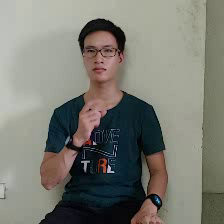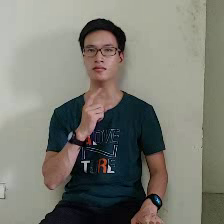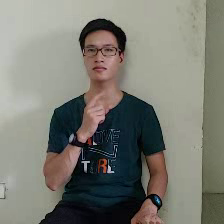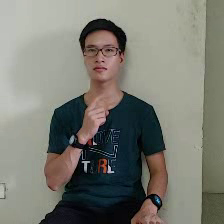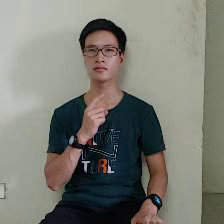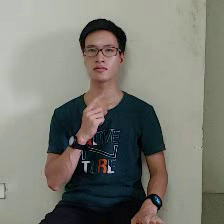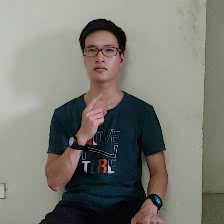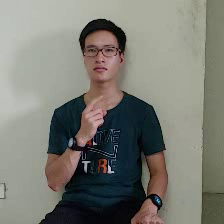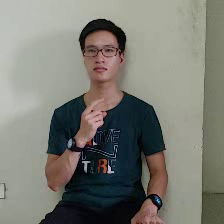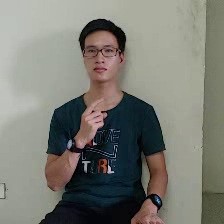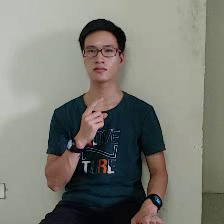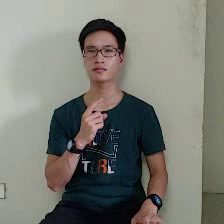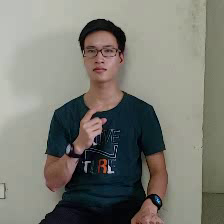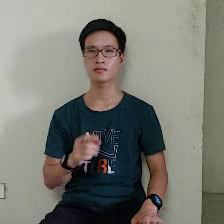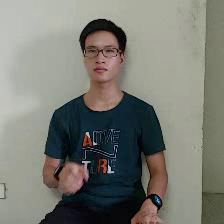Đâu